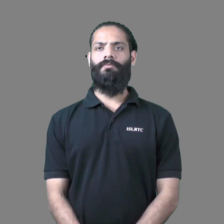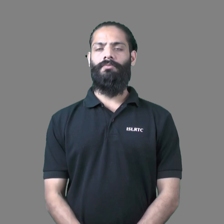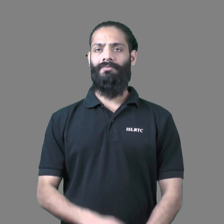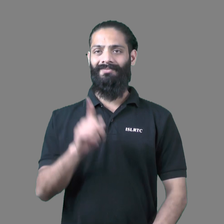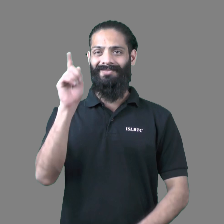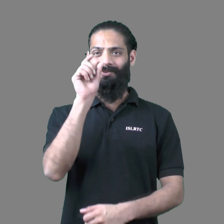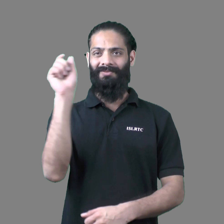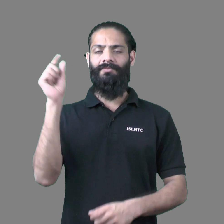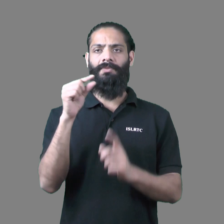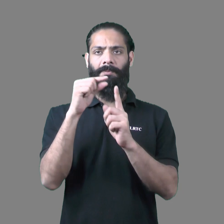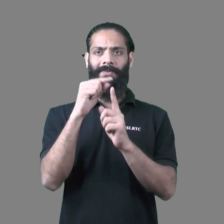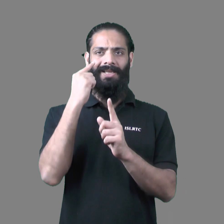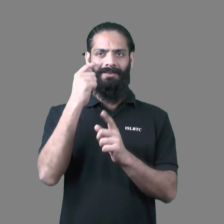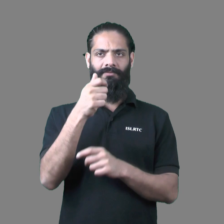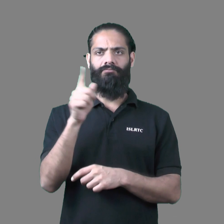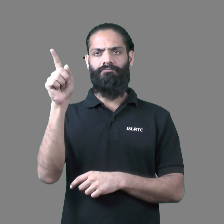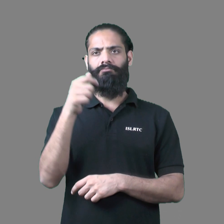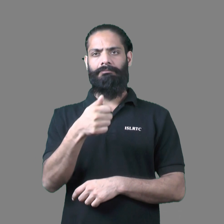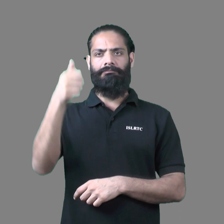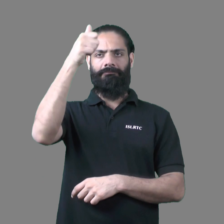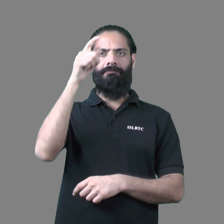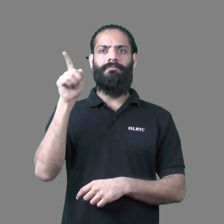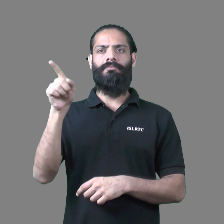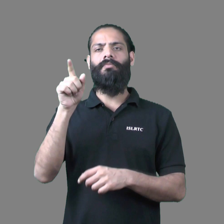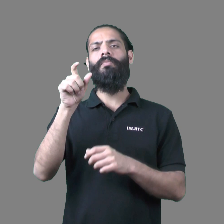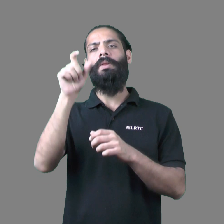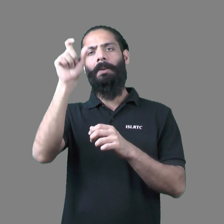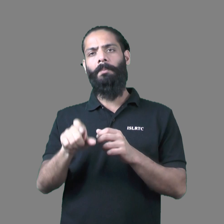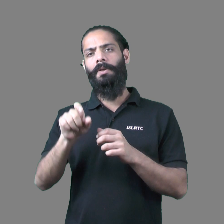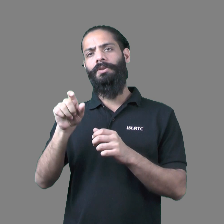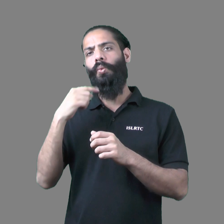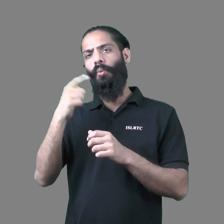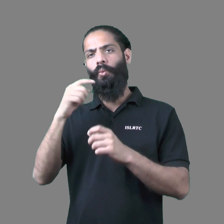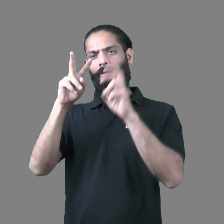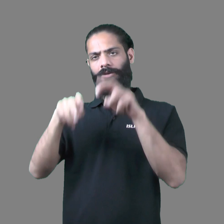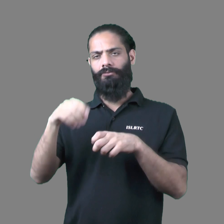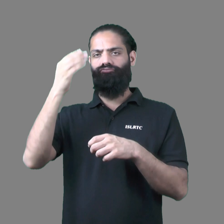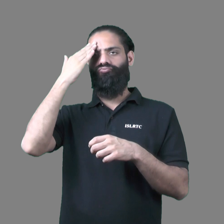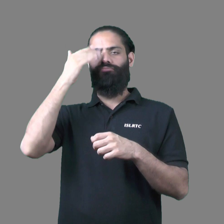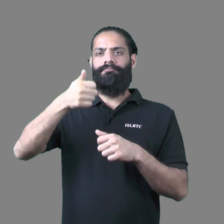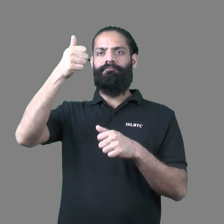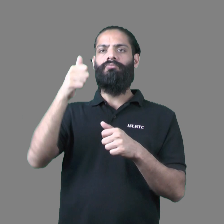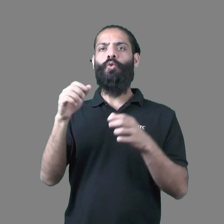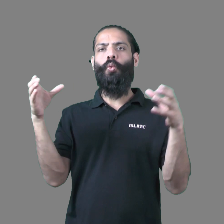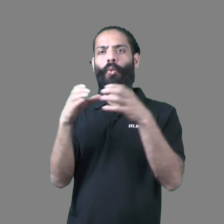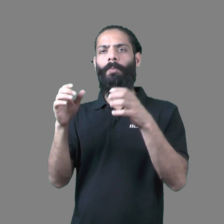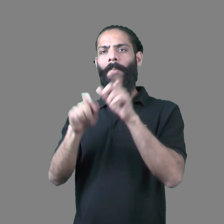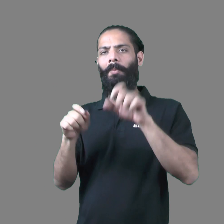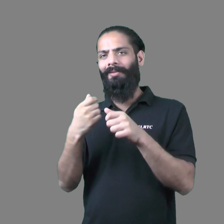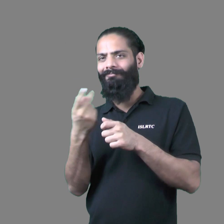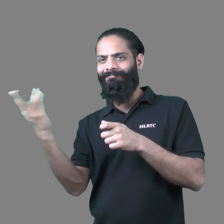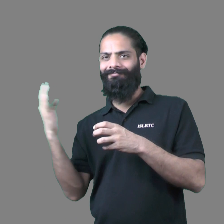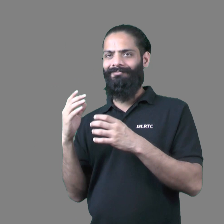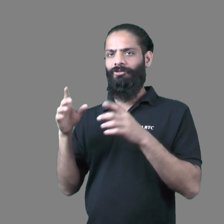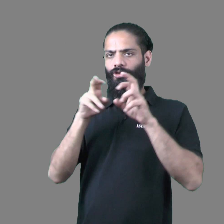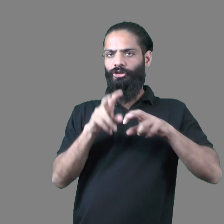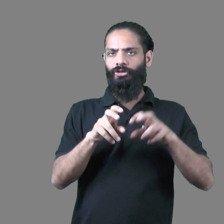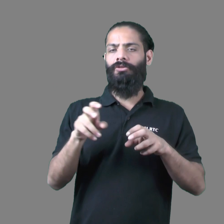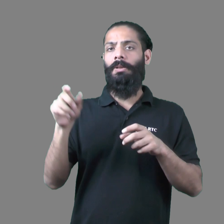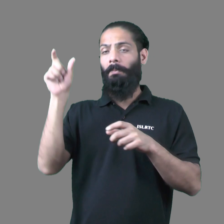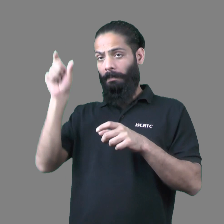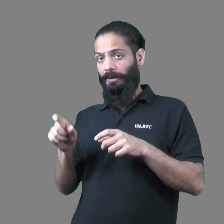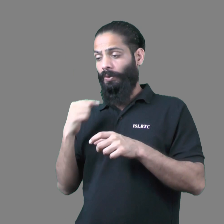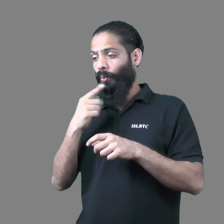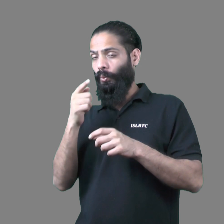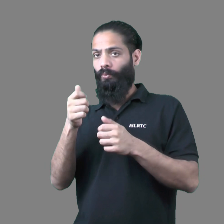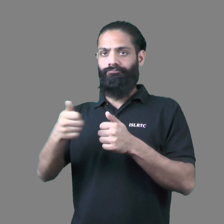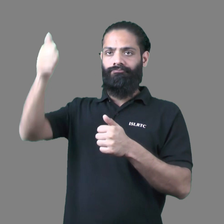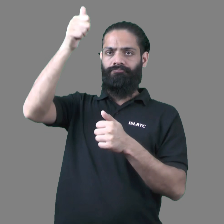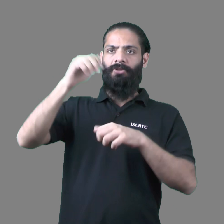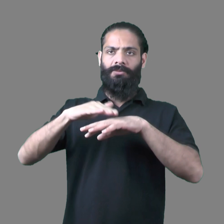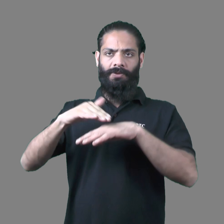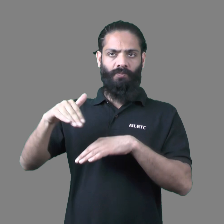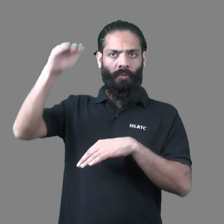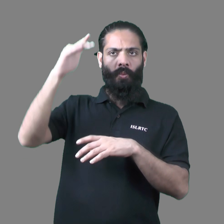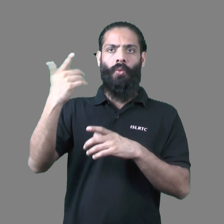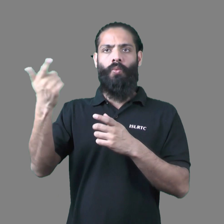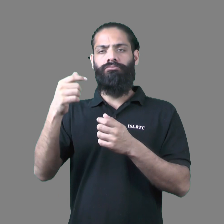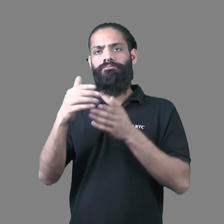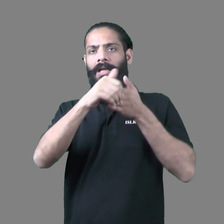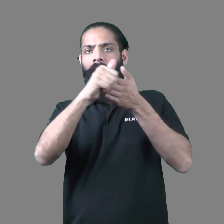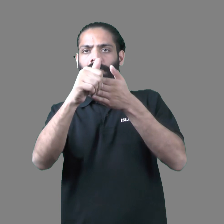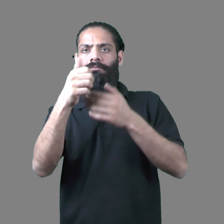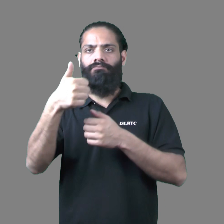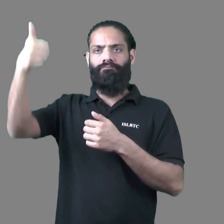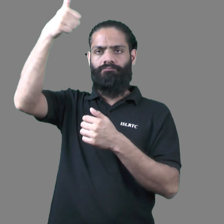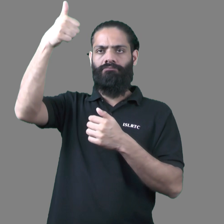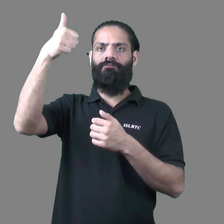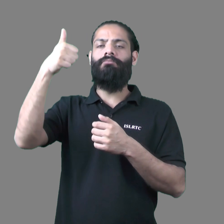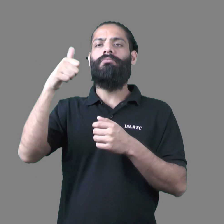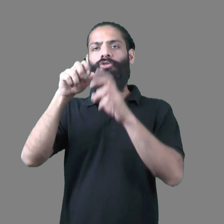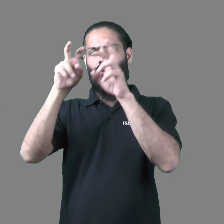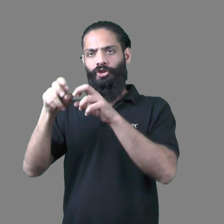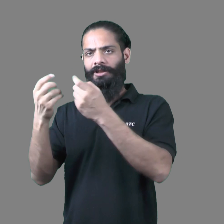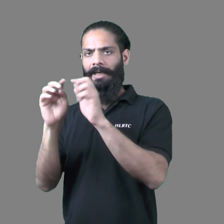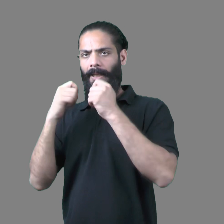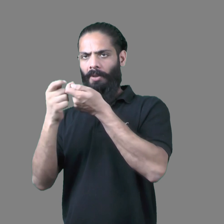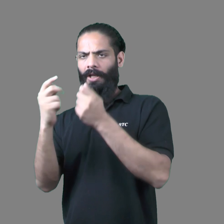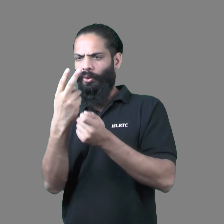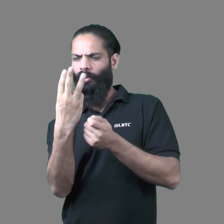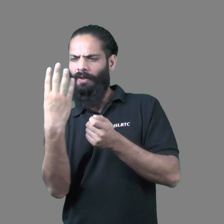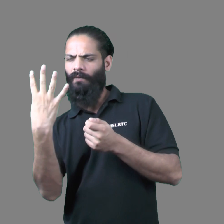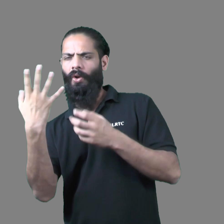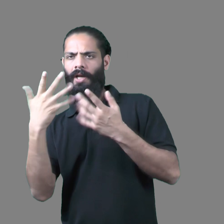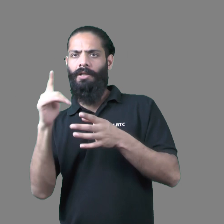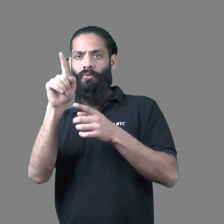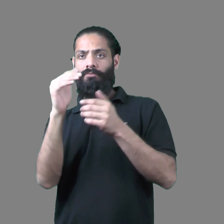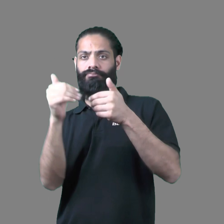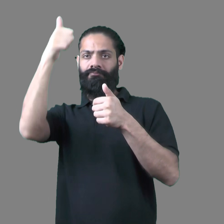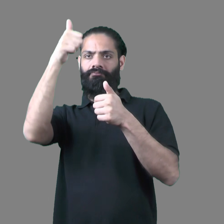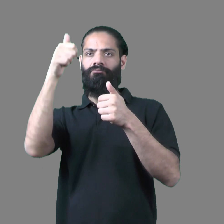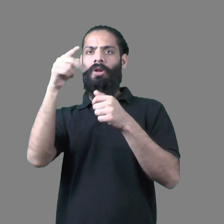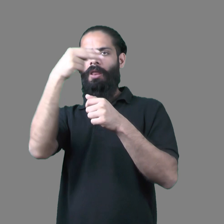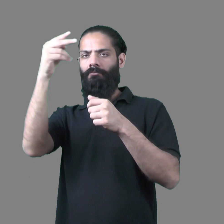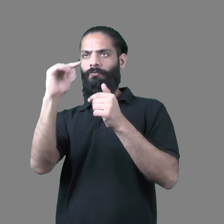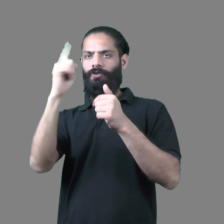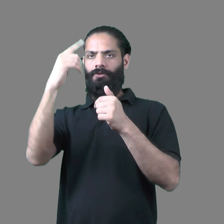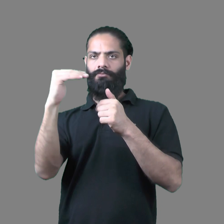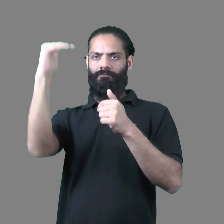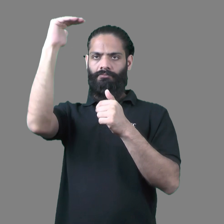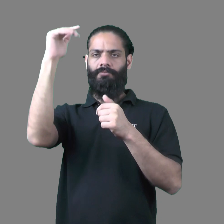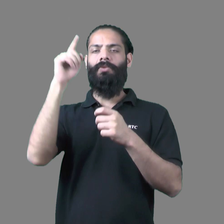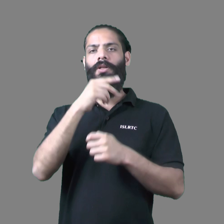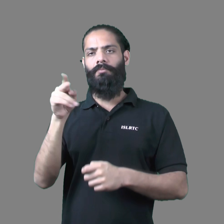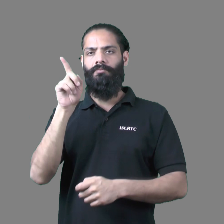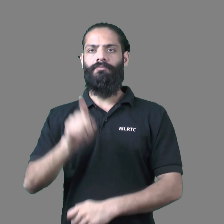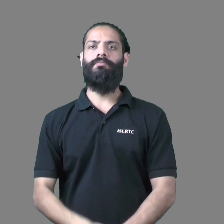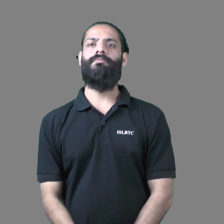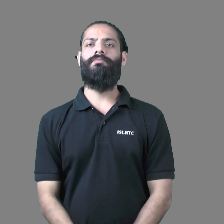Principal Investigator